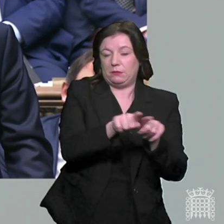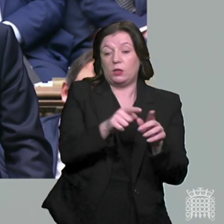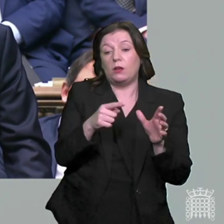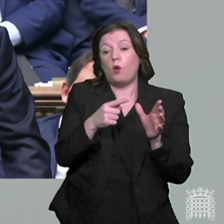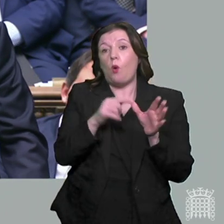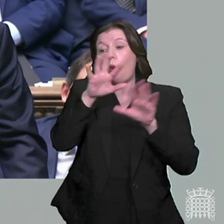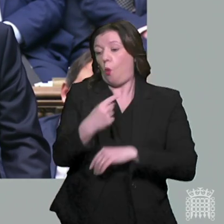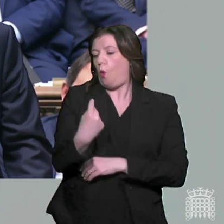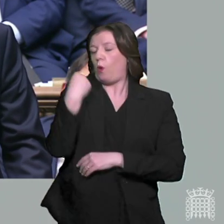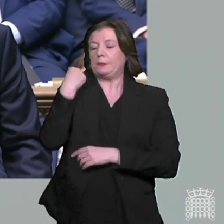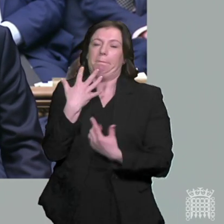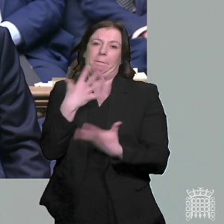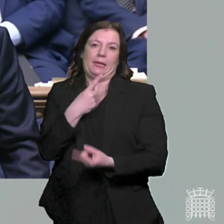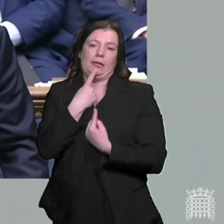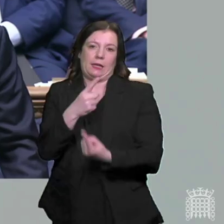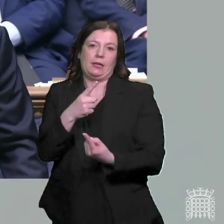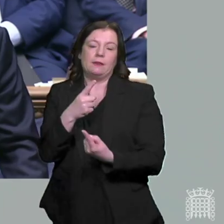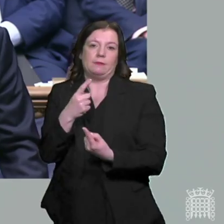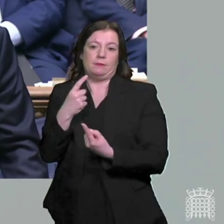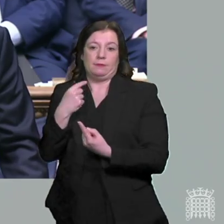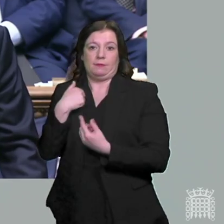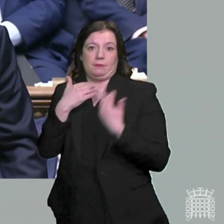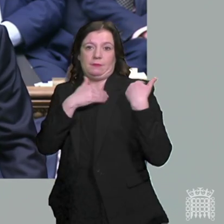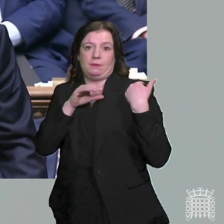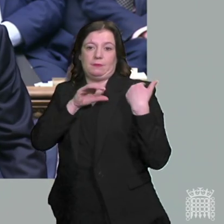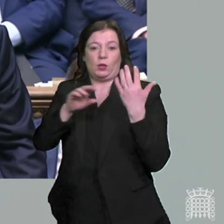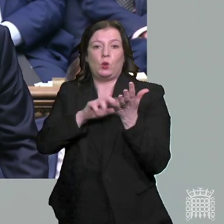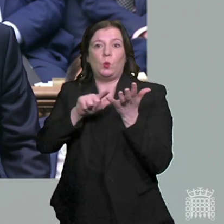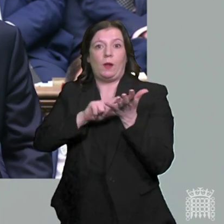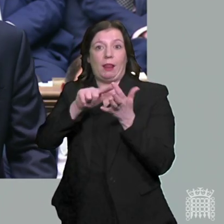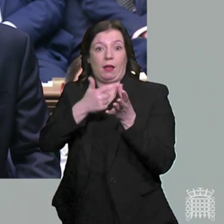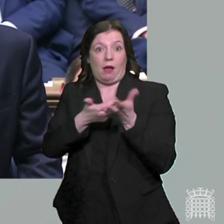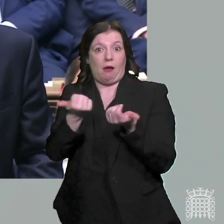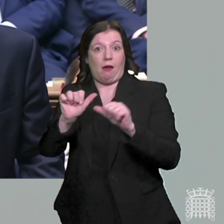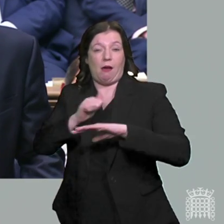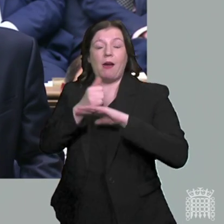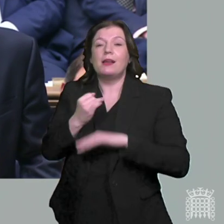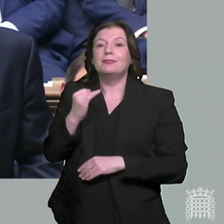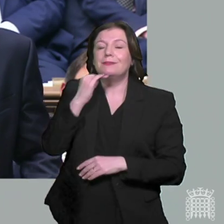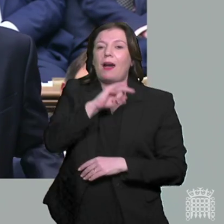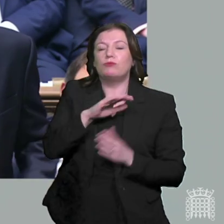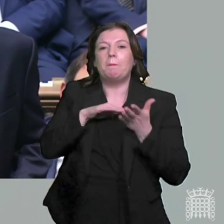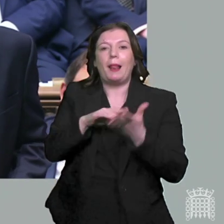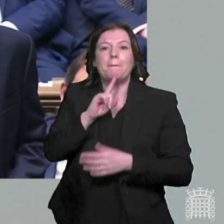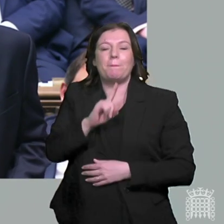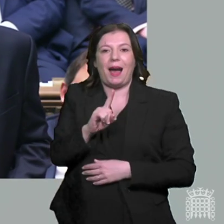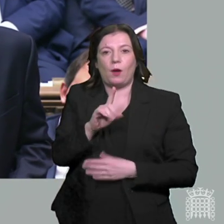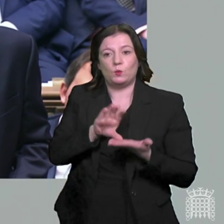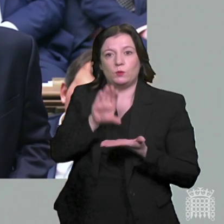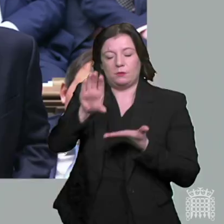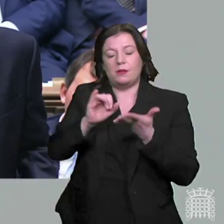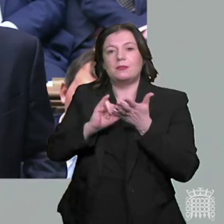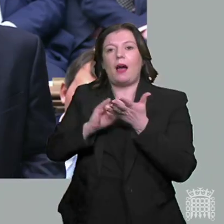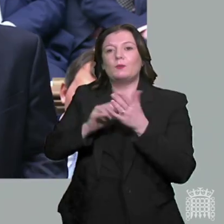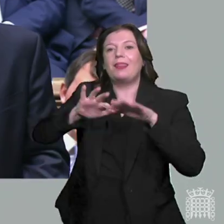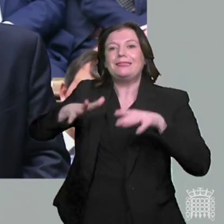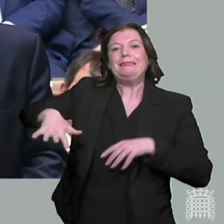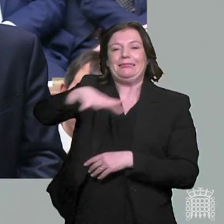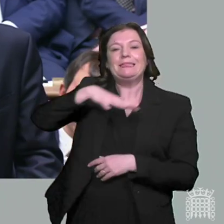In the autumn statement, I announced the first state-financed investment in nuclear for a generation, a £700 million investment in Sizewell C.